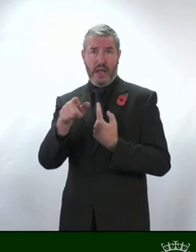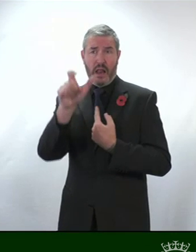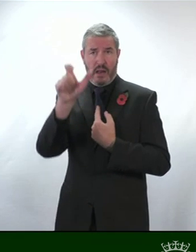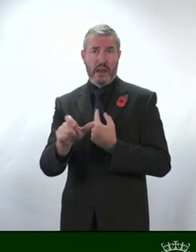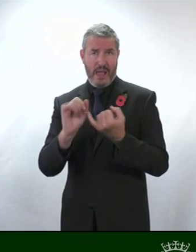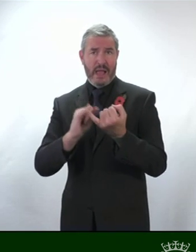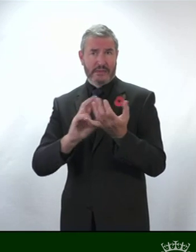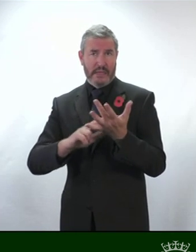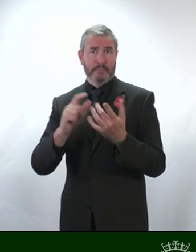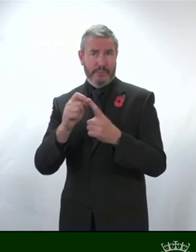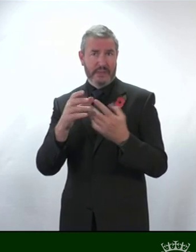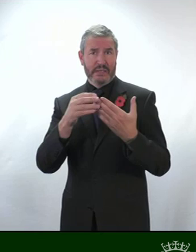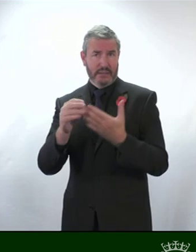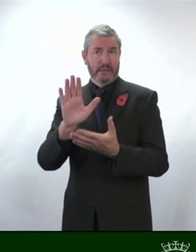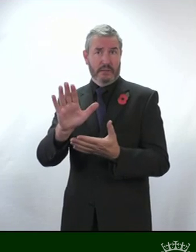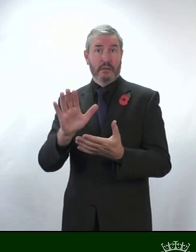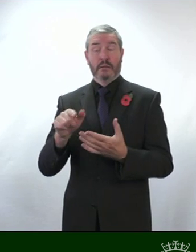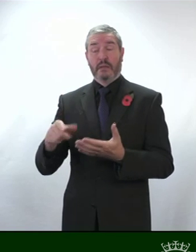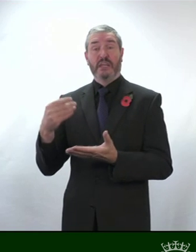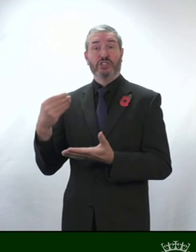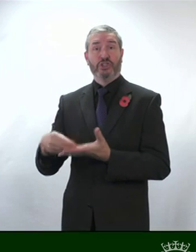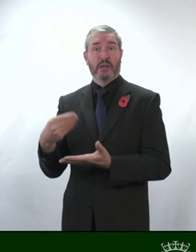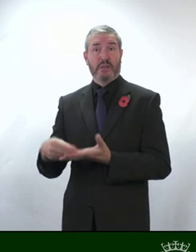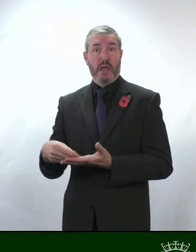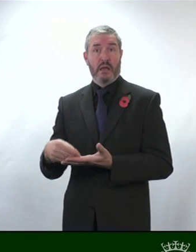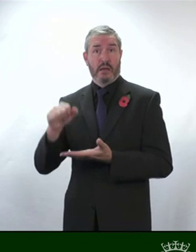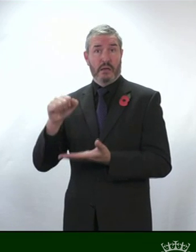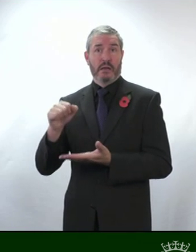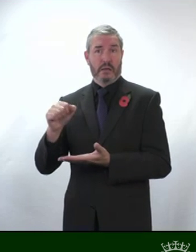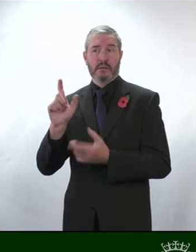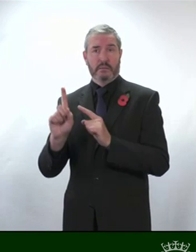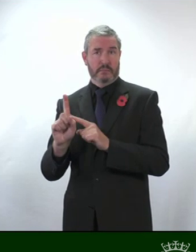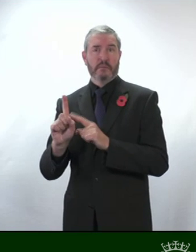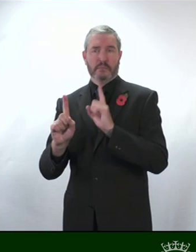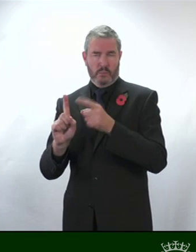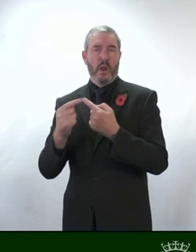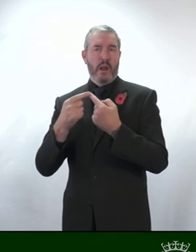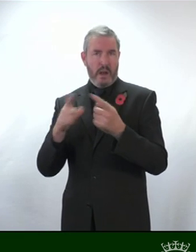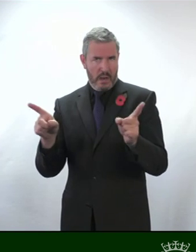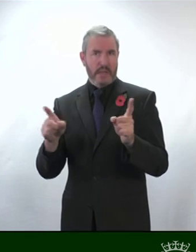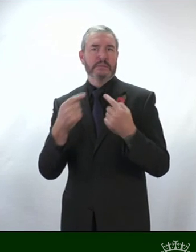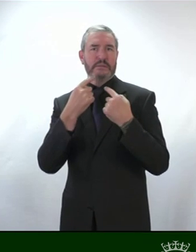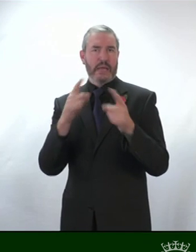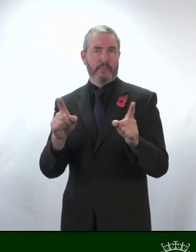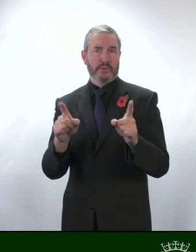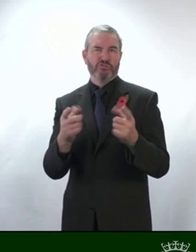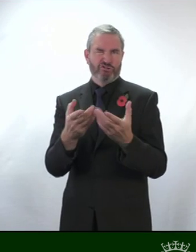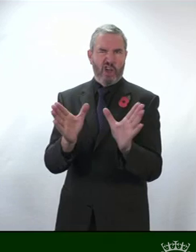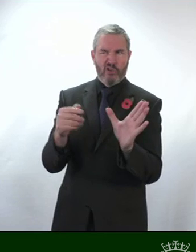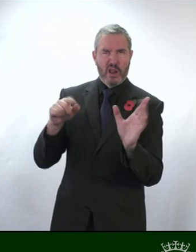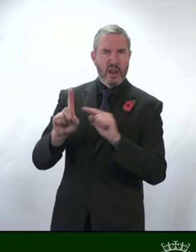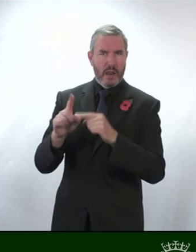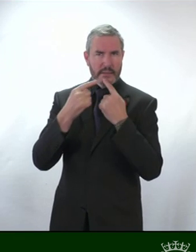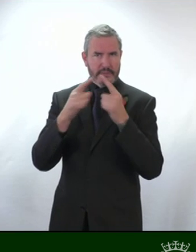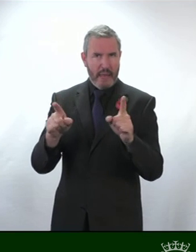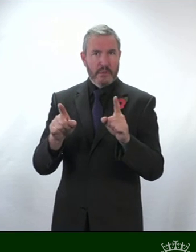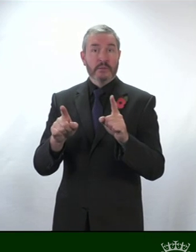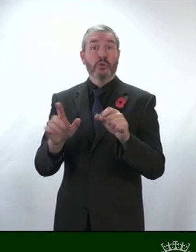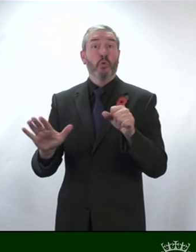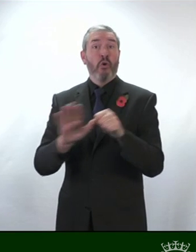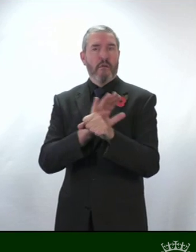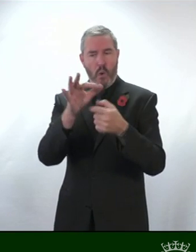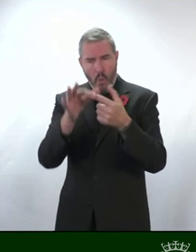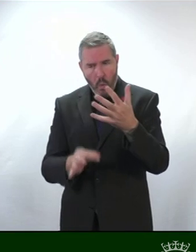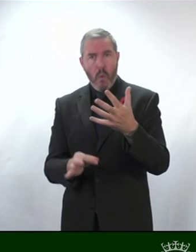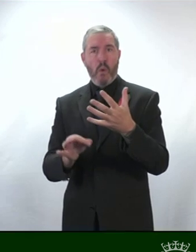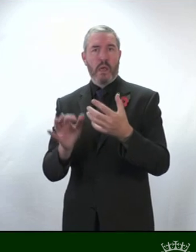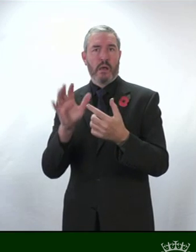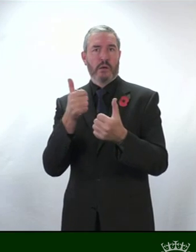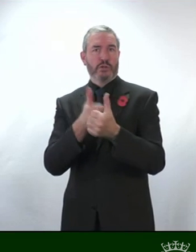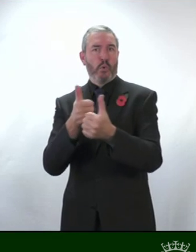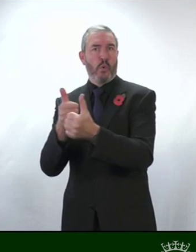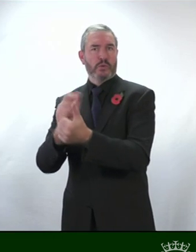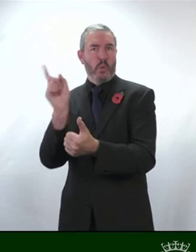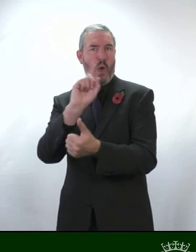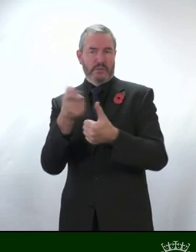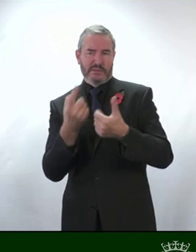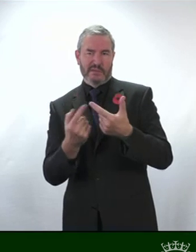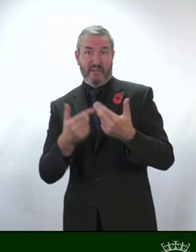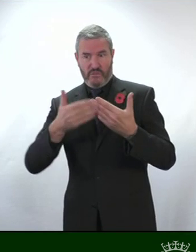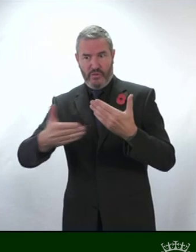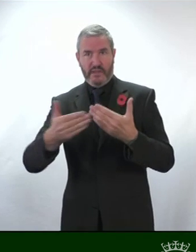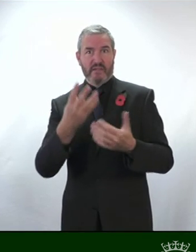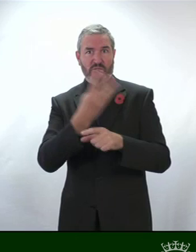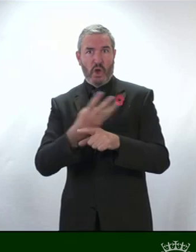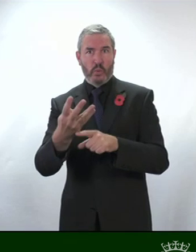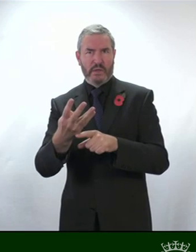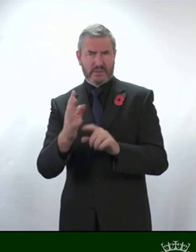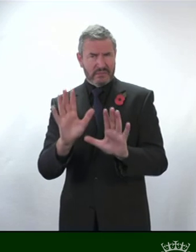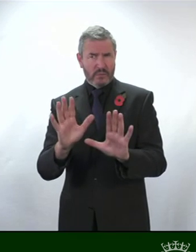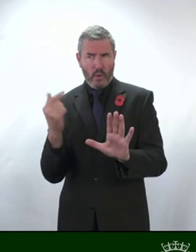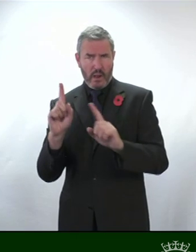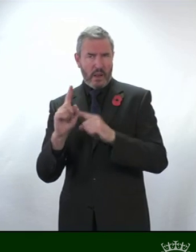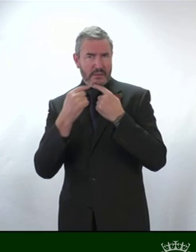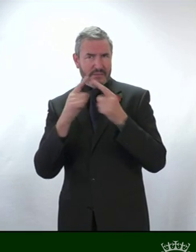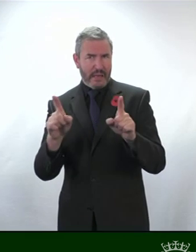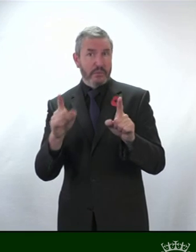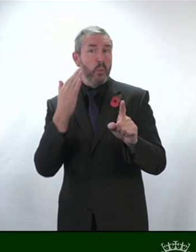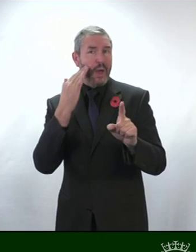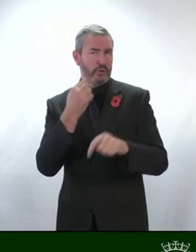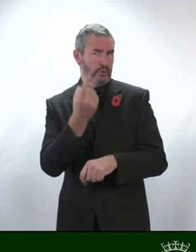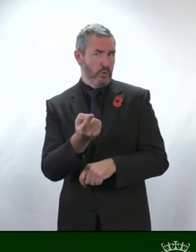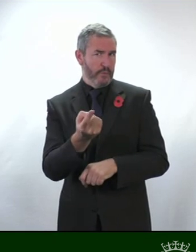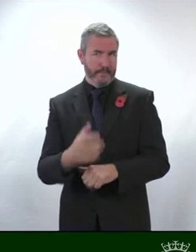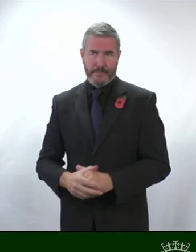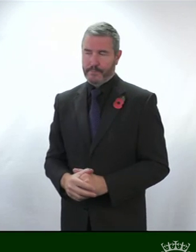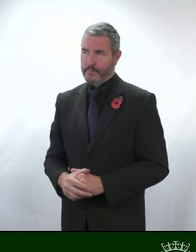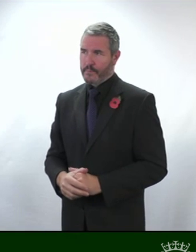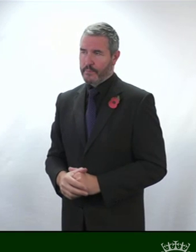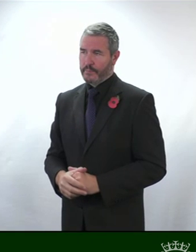Gentleman is that tomorrow, my right hon. Friend the Chancellor will be making a general statement about all the support and provisions that we are making for this latest phase to tackle the autumn surge of coronavirus.